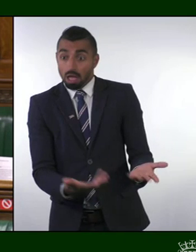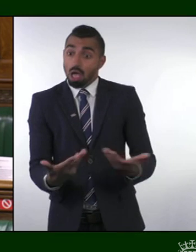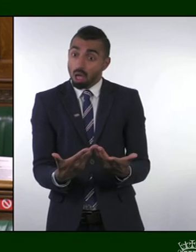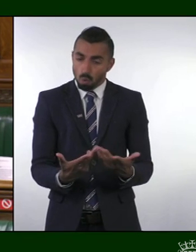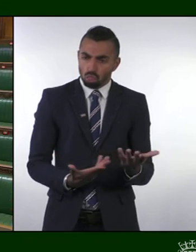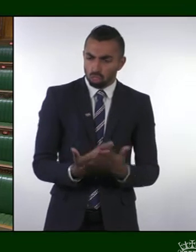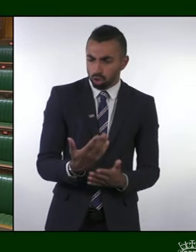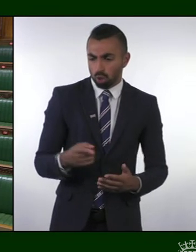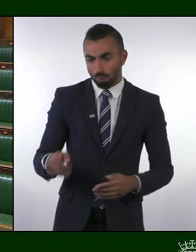I very much hope so.